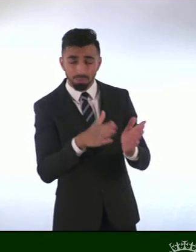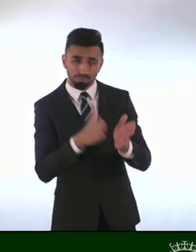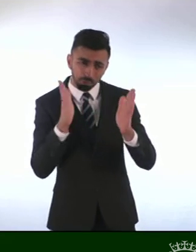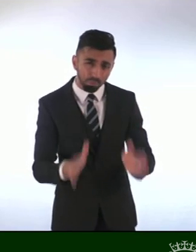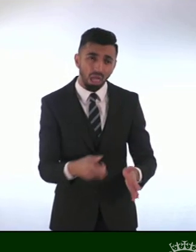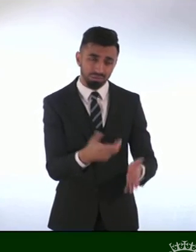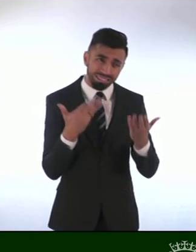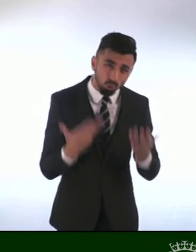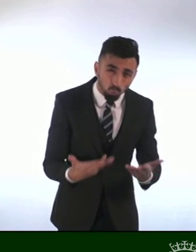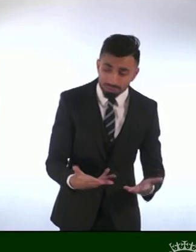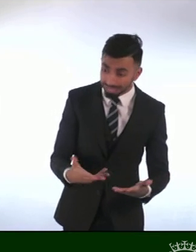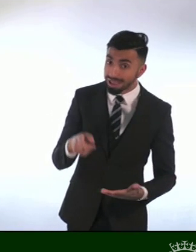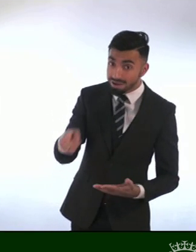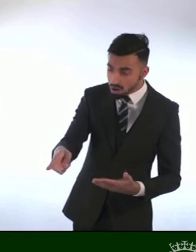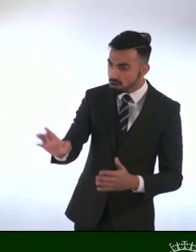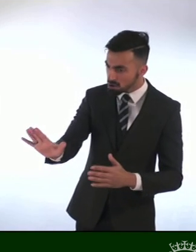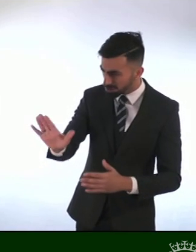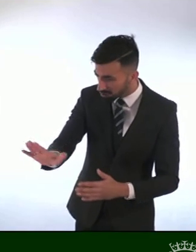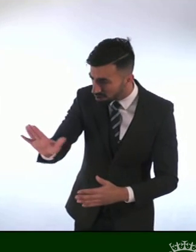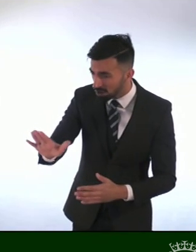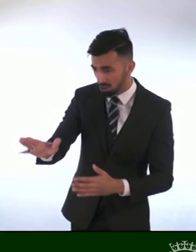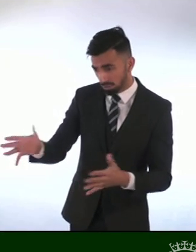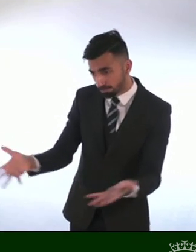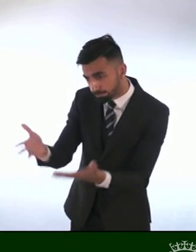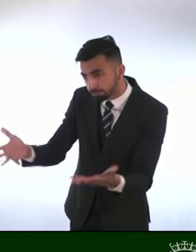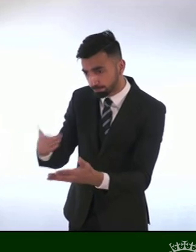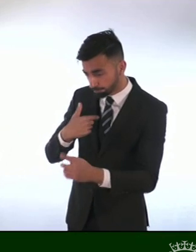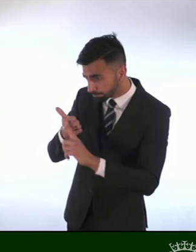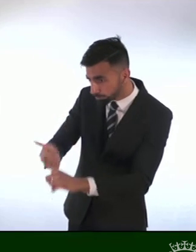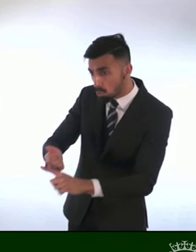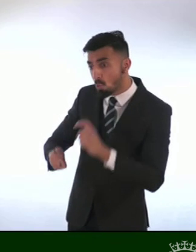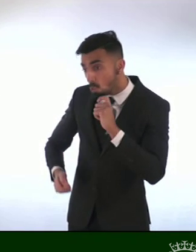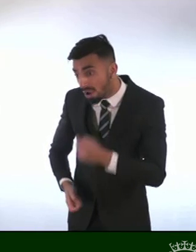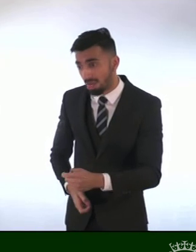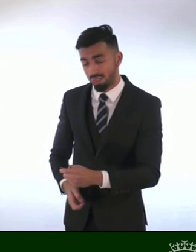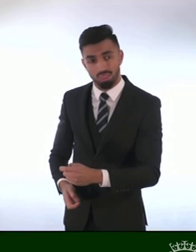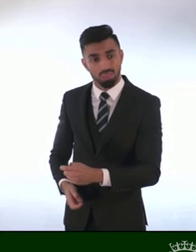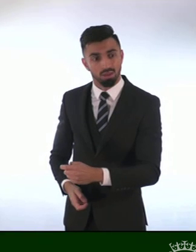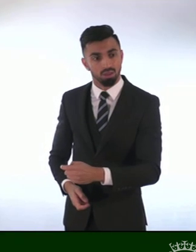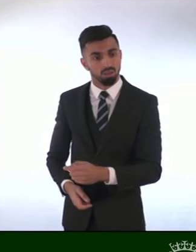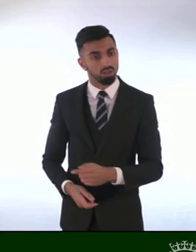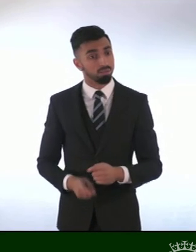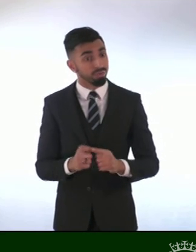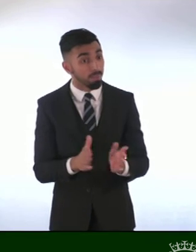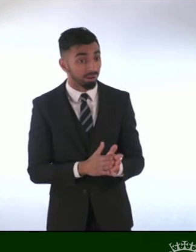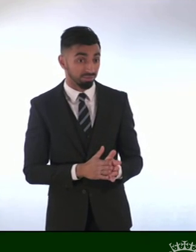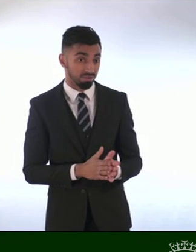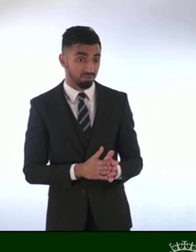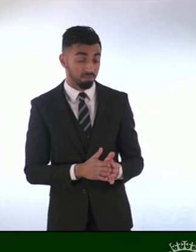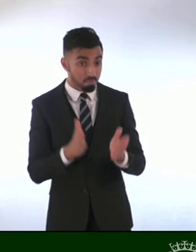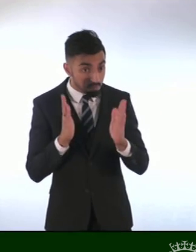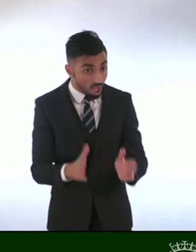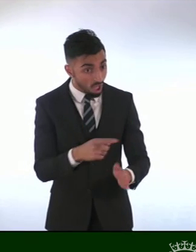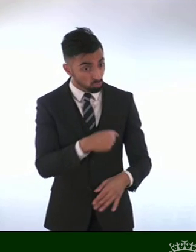They need an income guarantee. We must not repeat history.